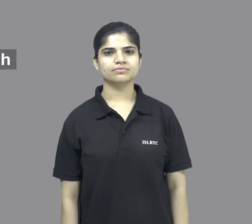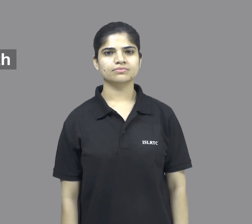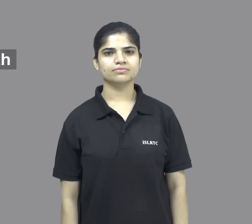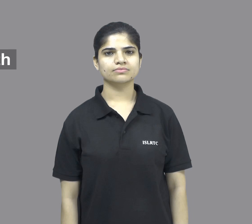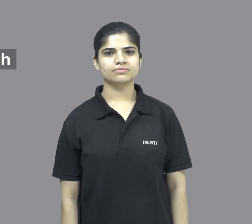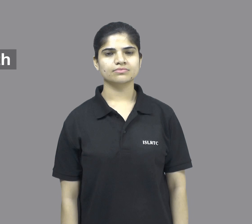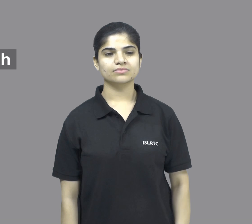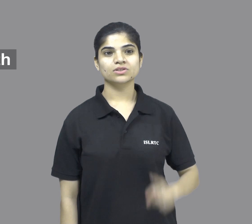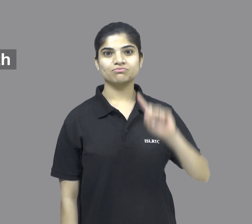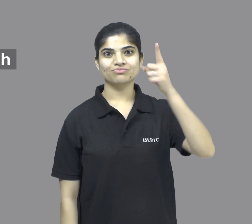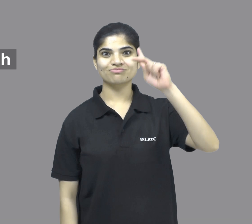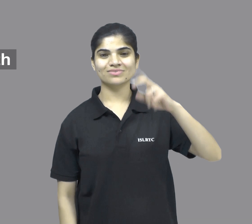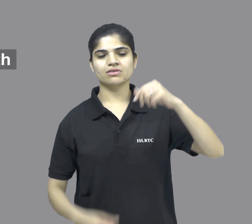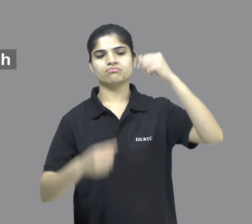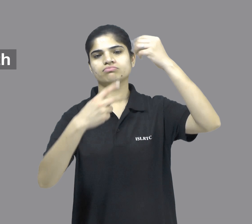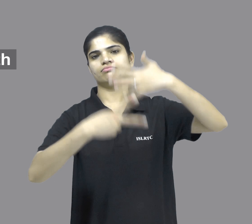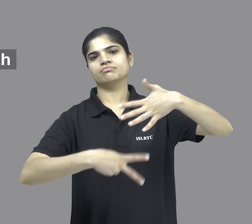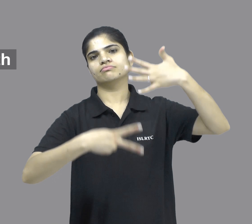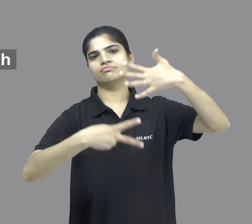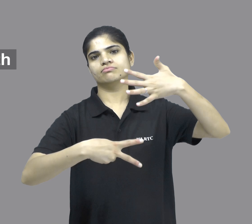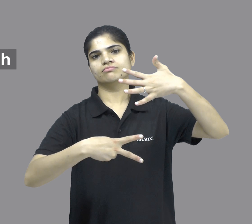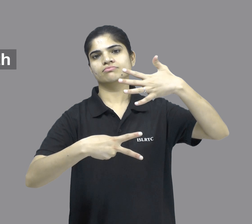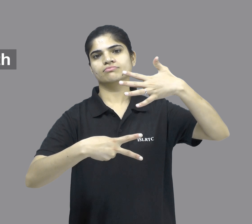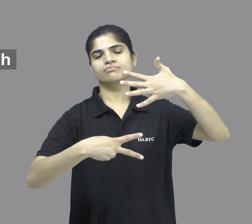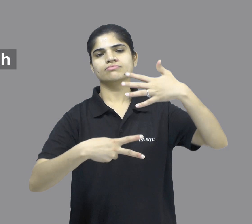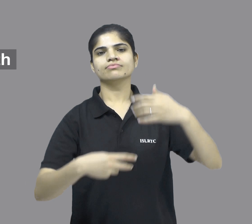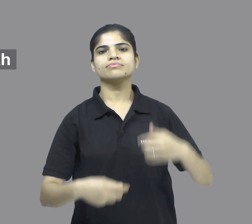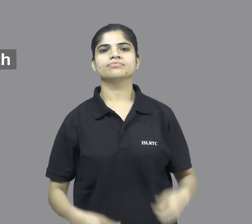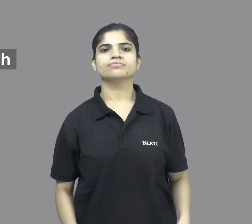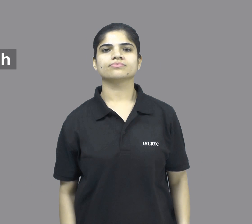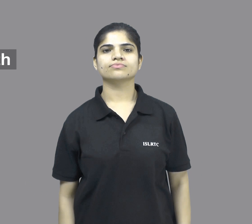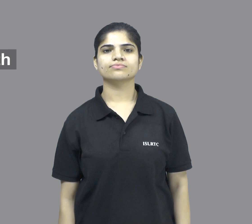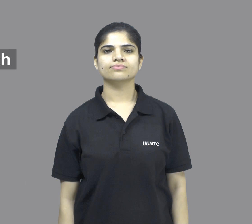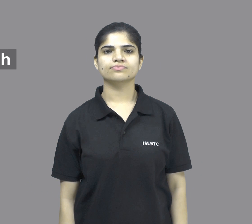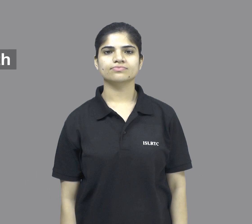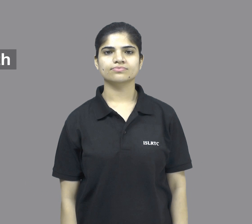Seventh